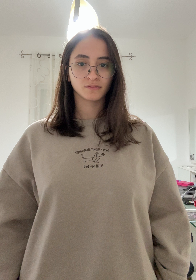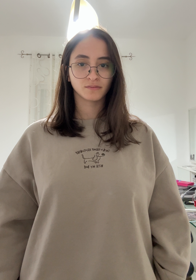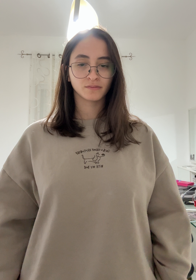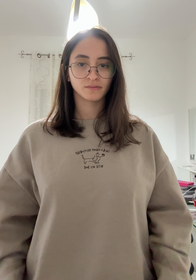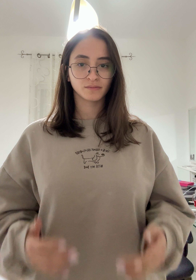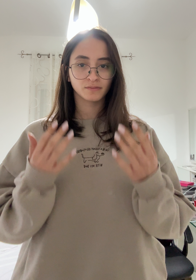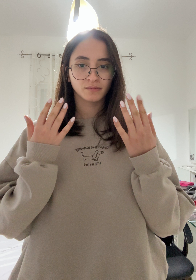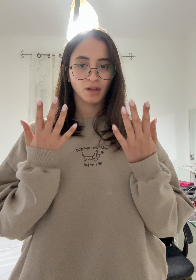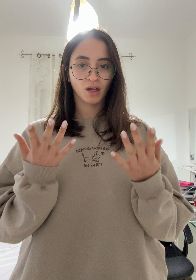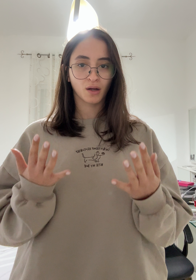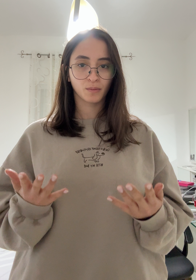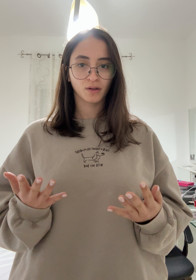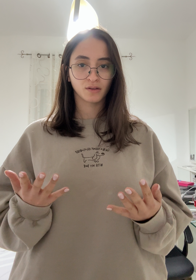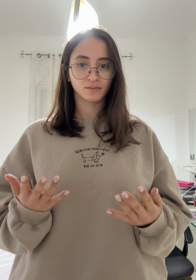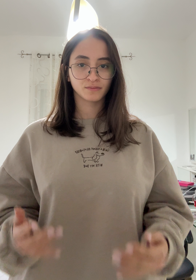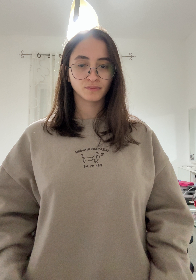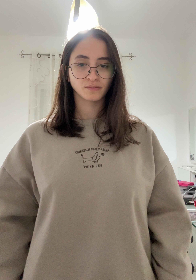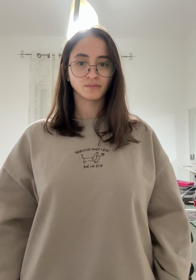כמה